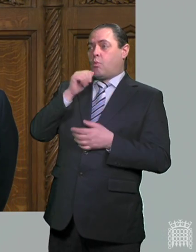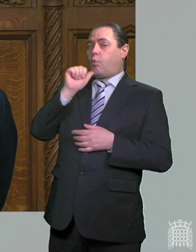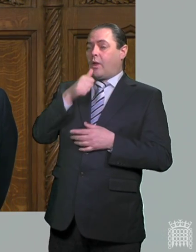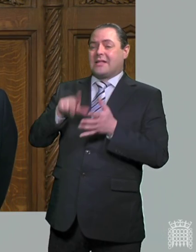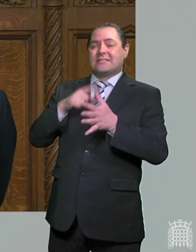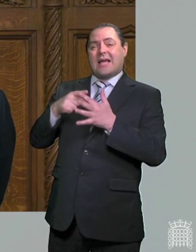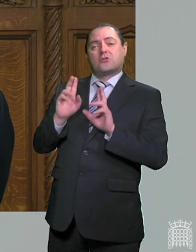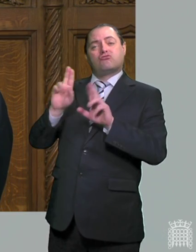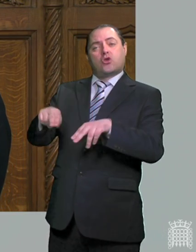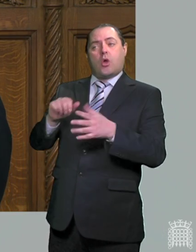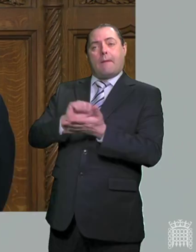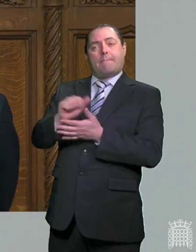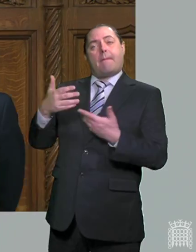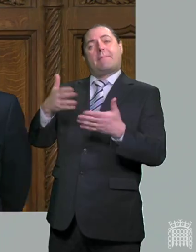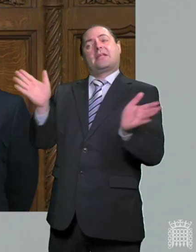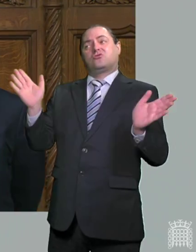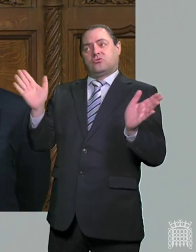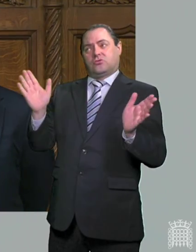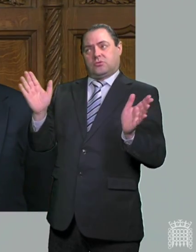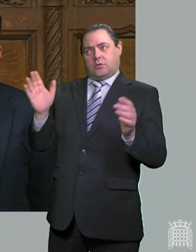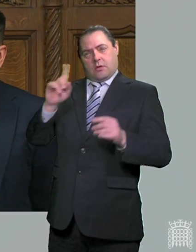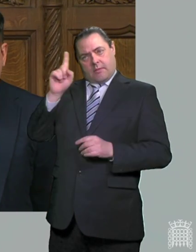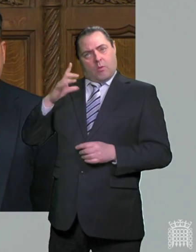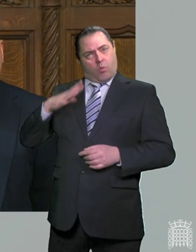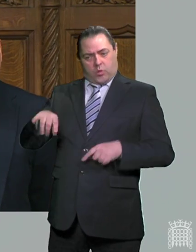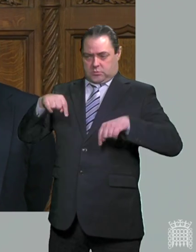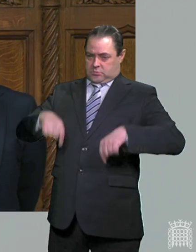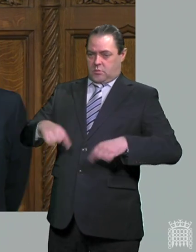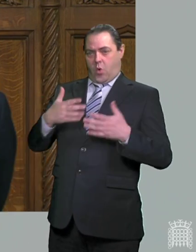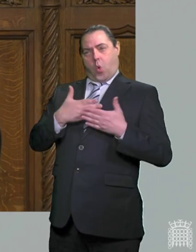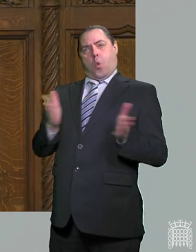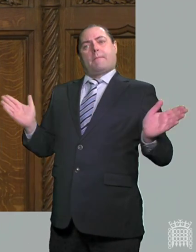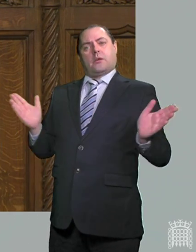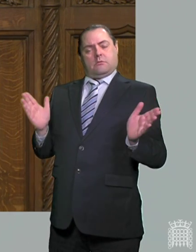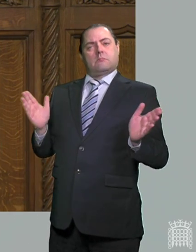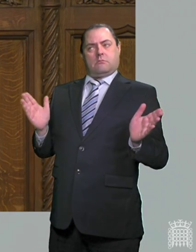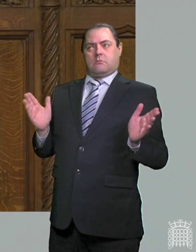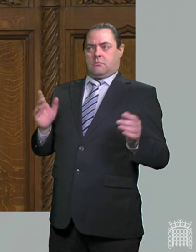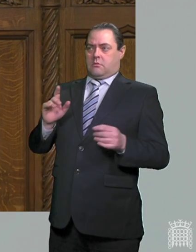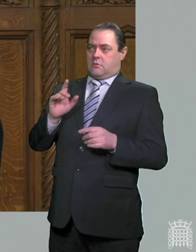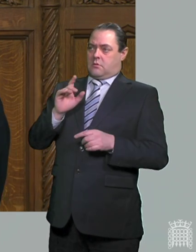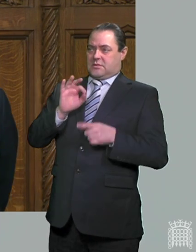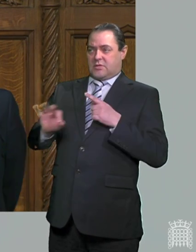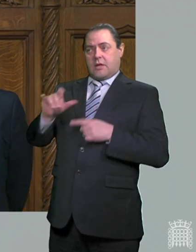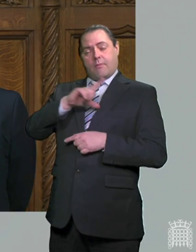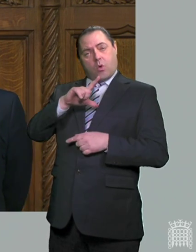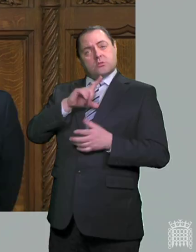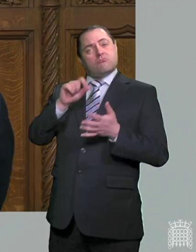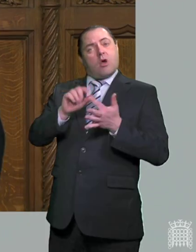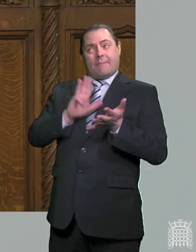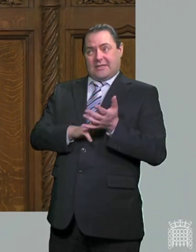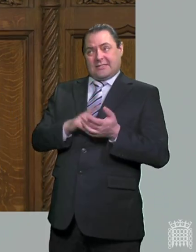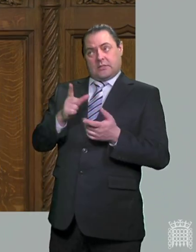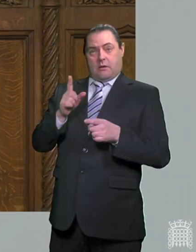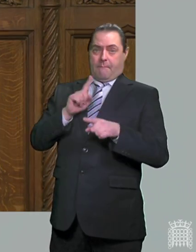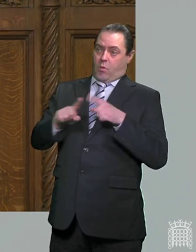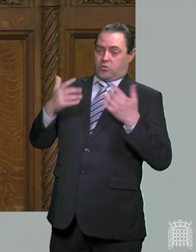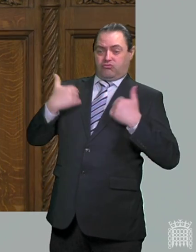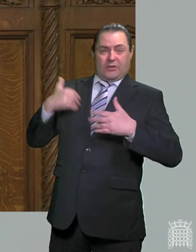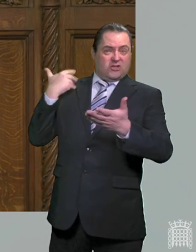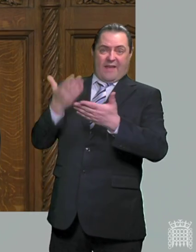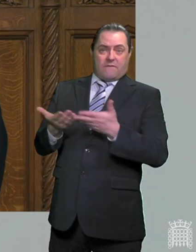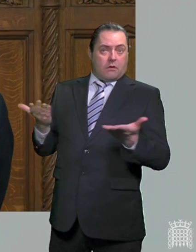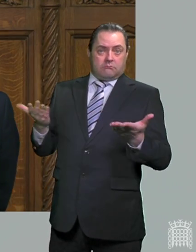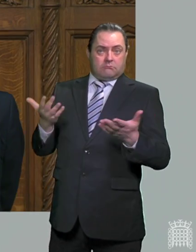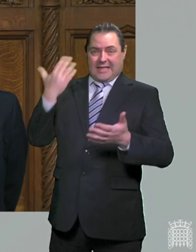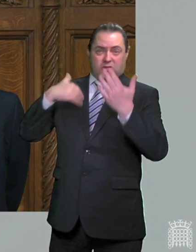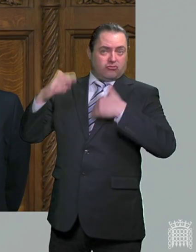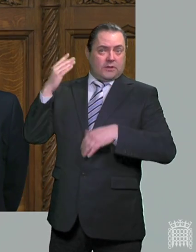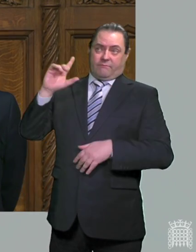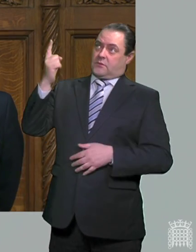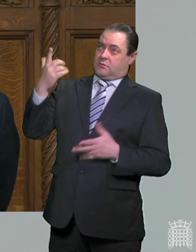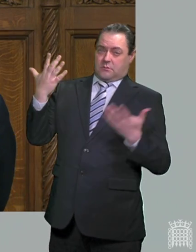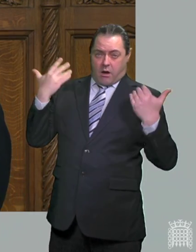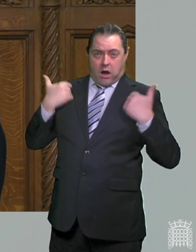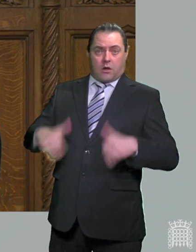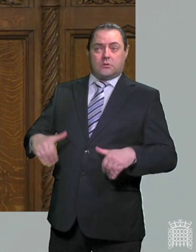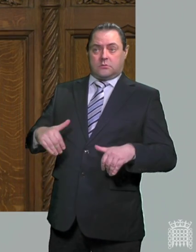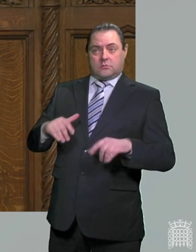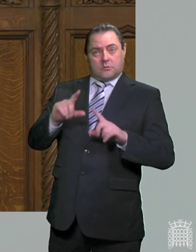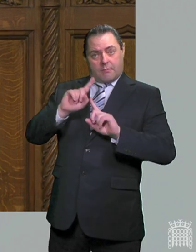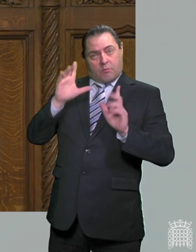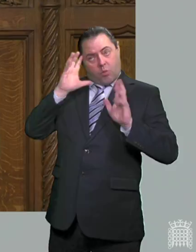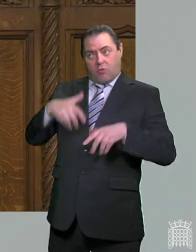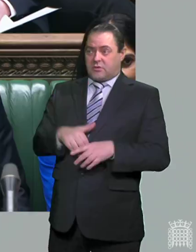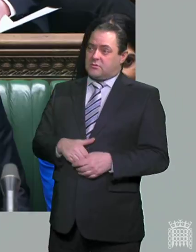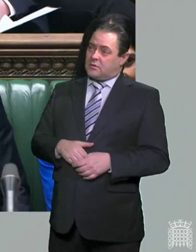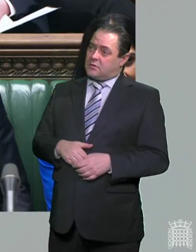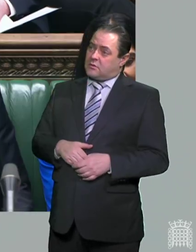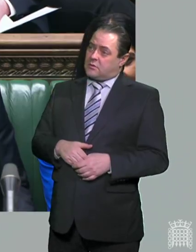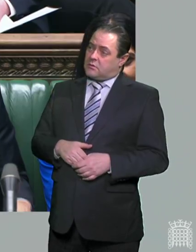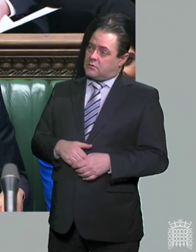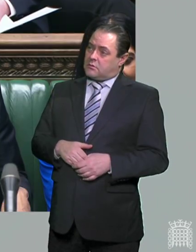He still hasn’t. People want transparency in our politics, especially because the Prime Minister is the richest Prime Minister in history and because of the concerns there have been.